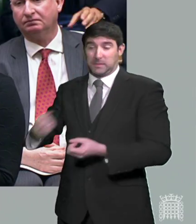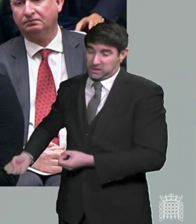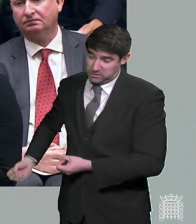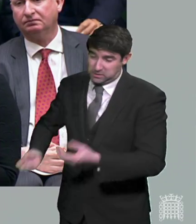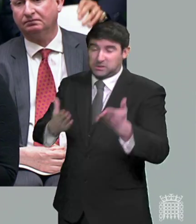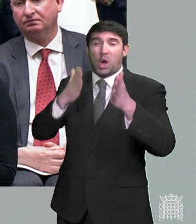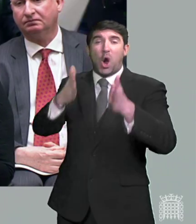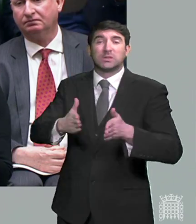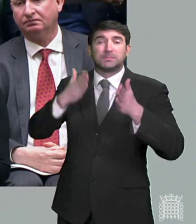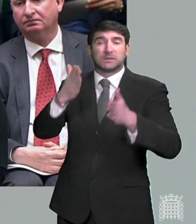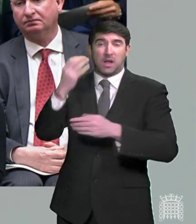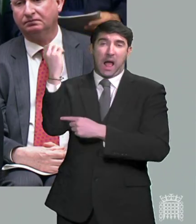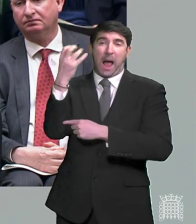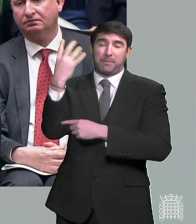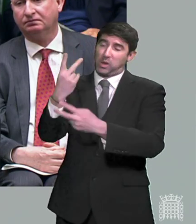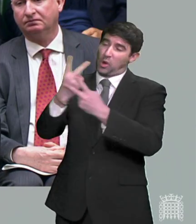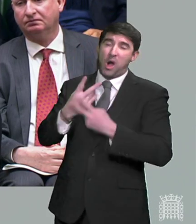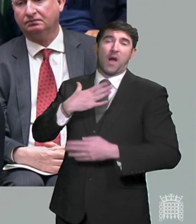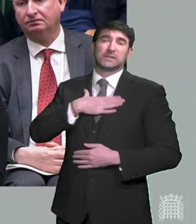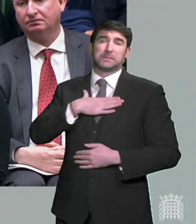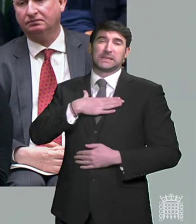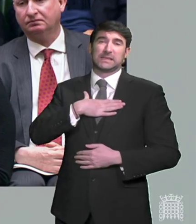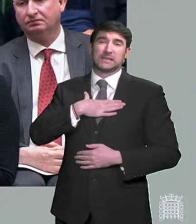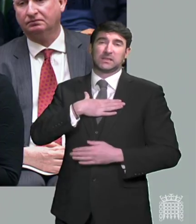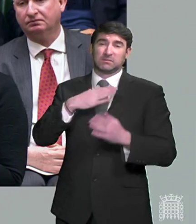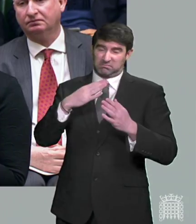Unison and GMB are on strike because nobody is negotiating with them.